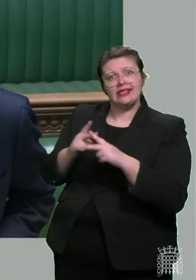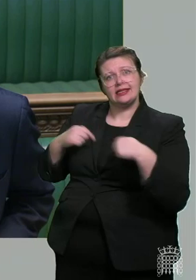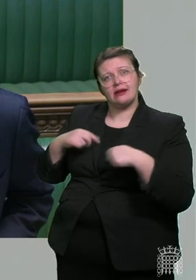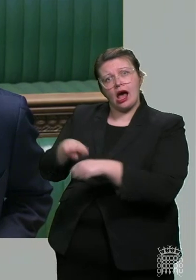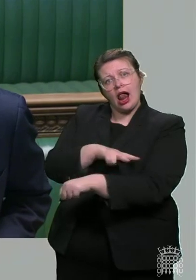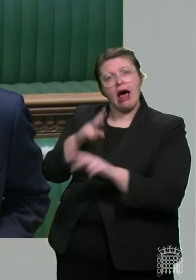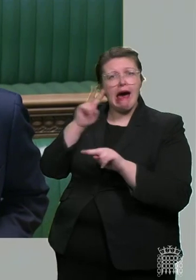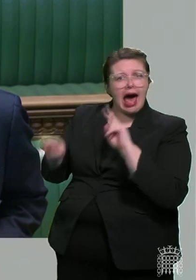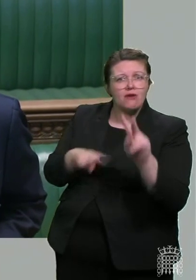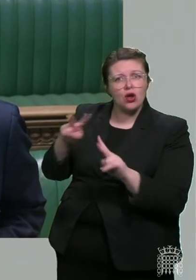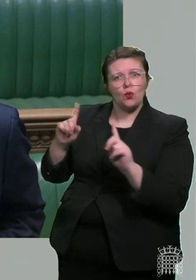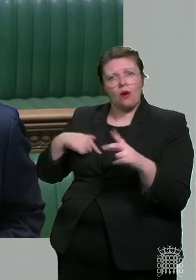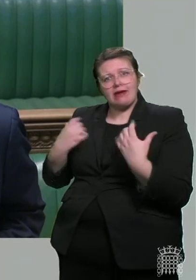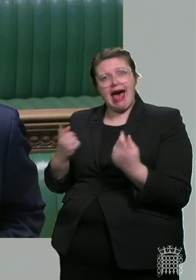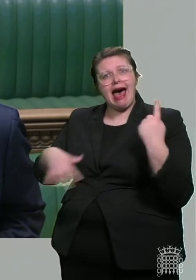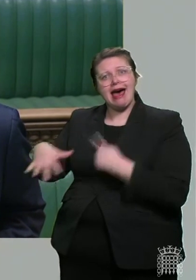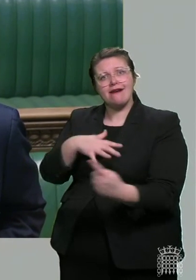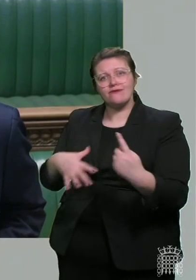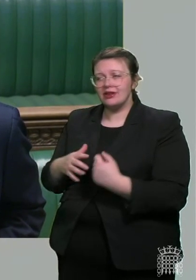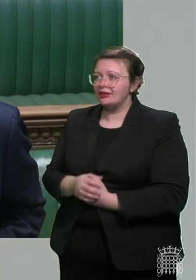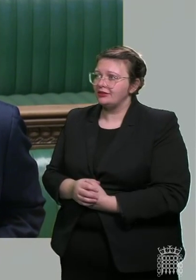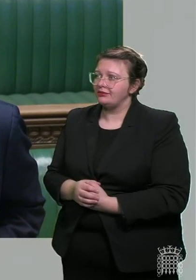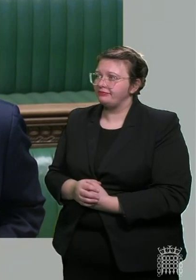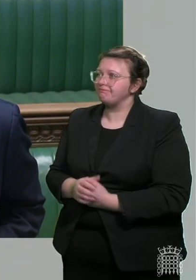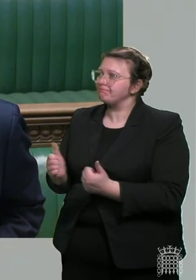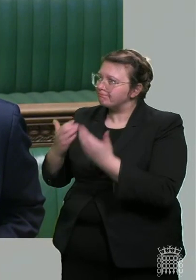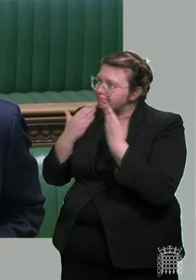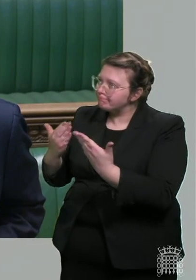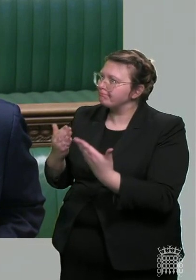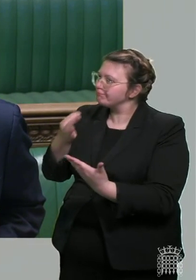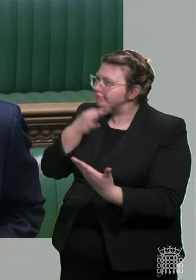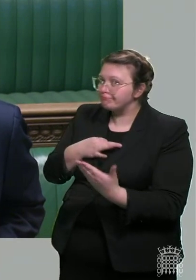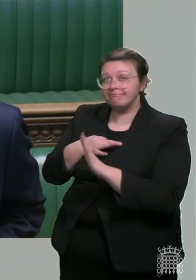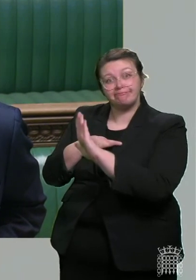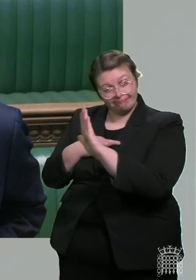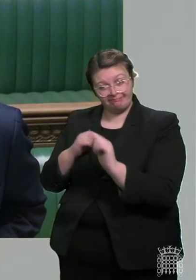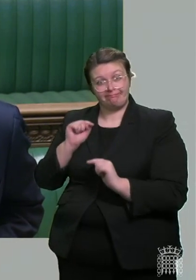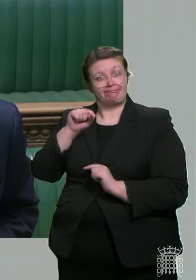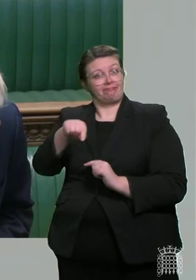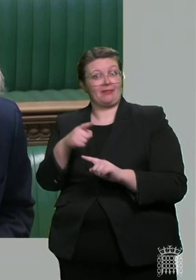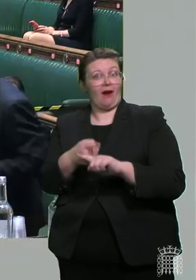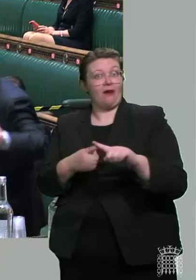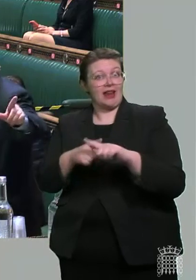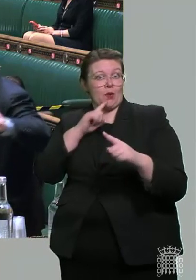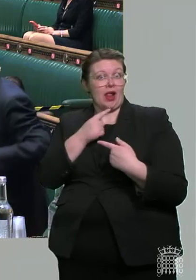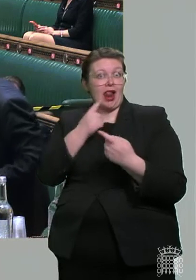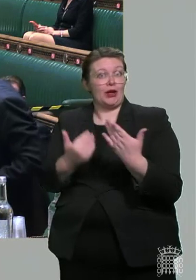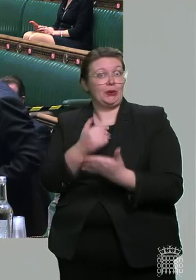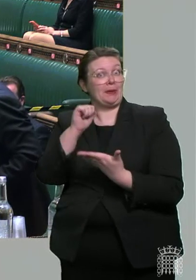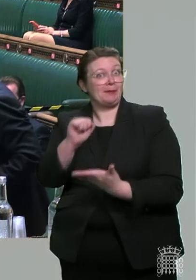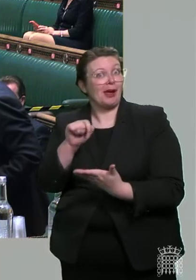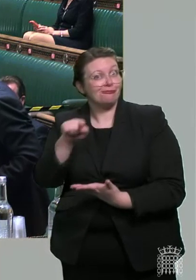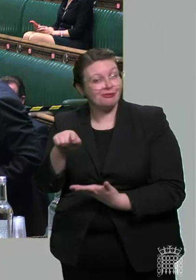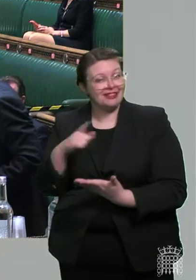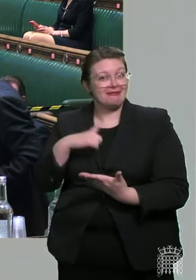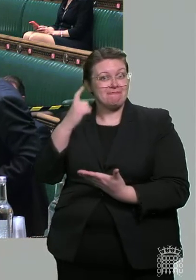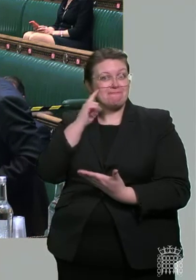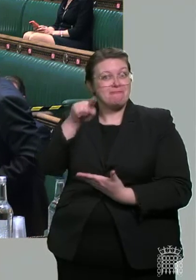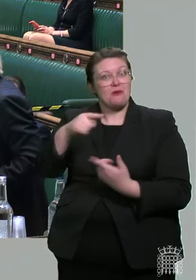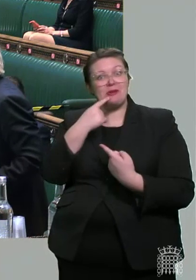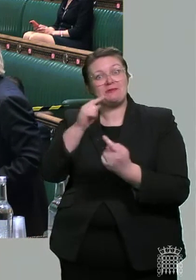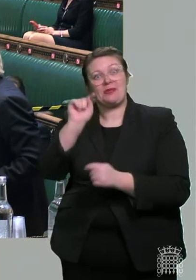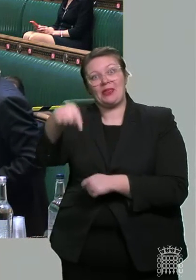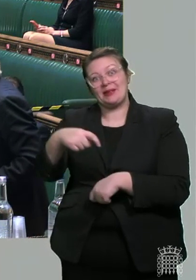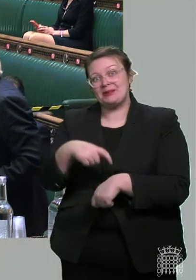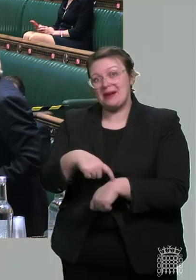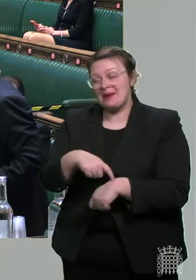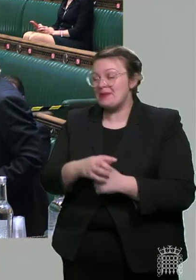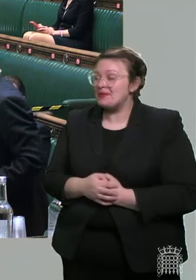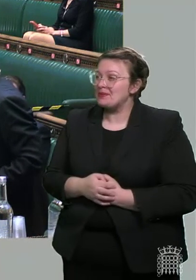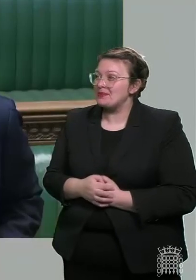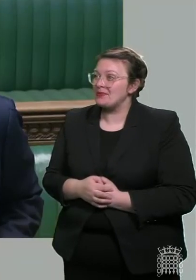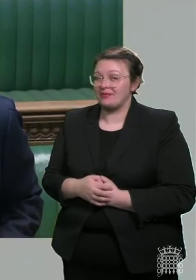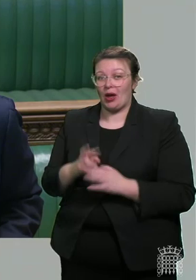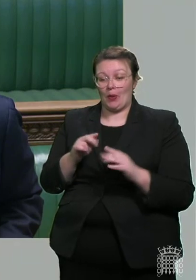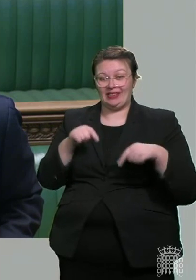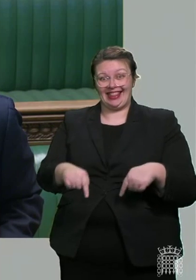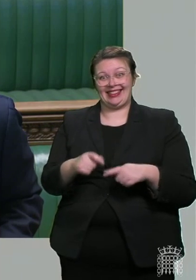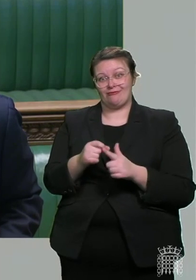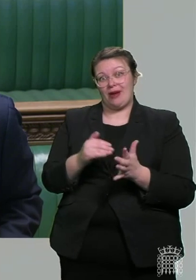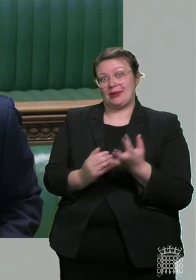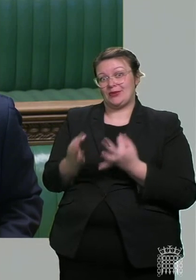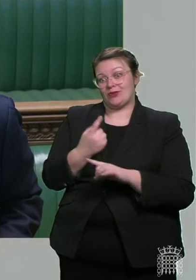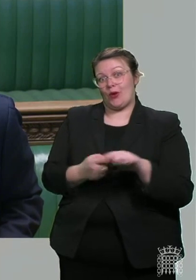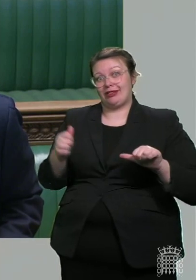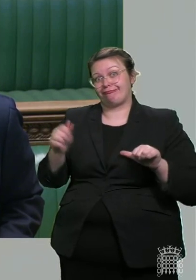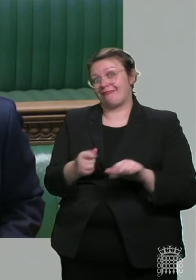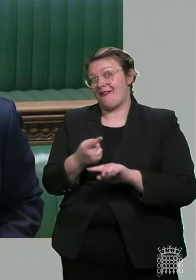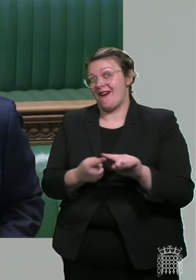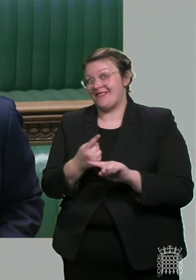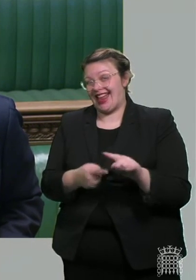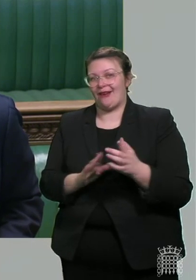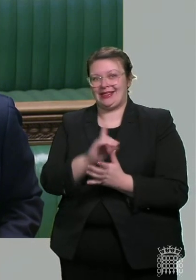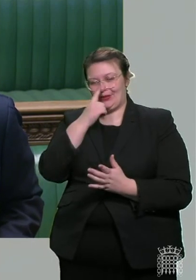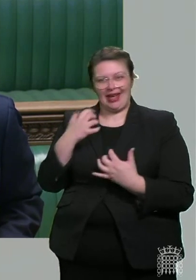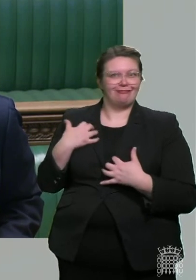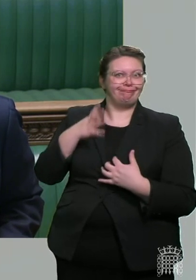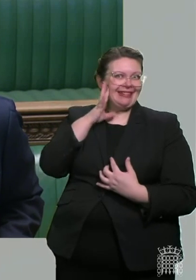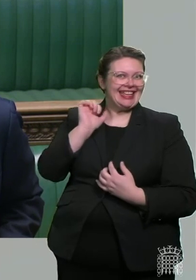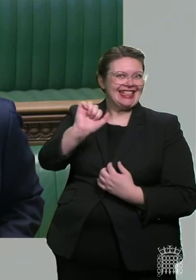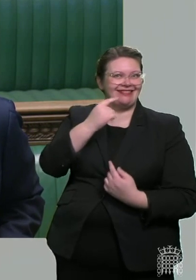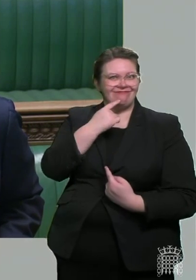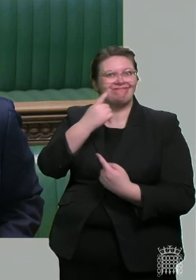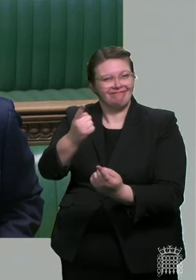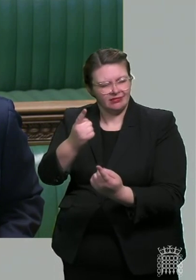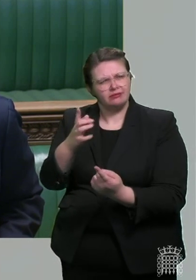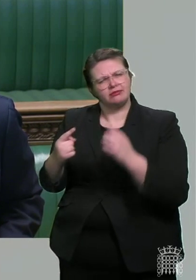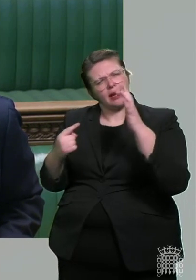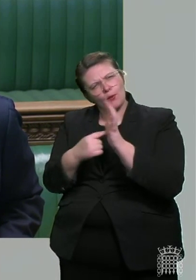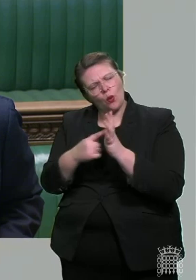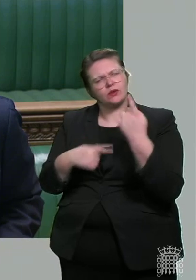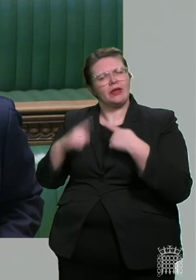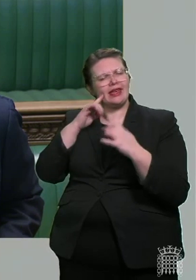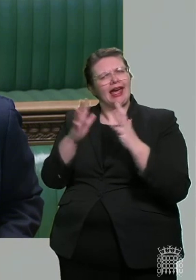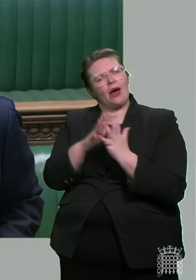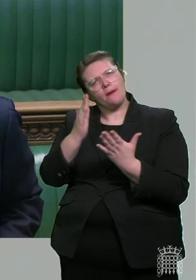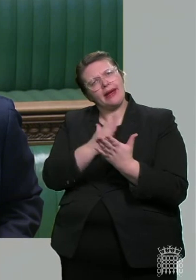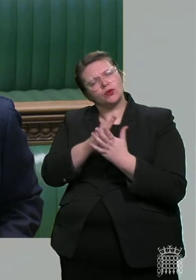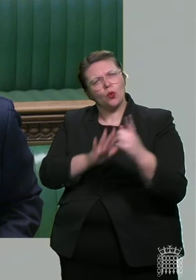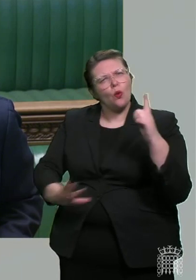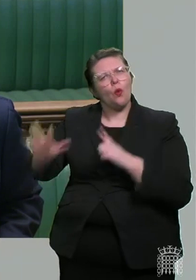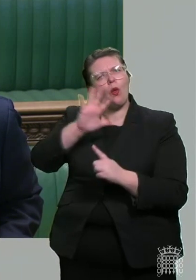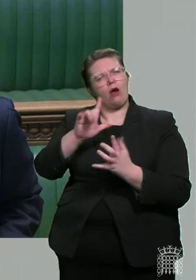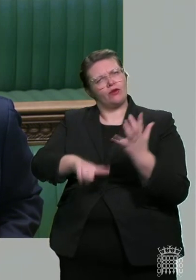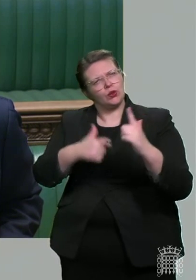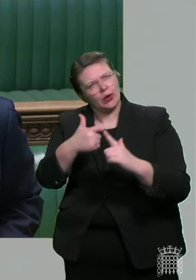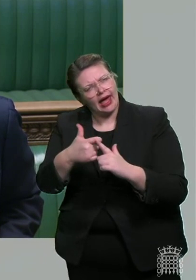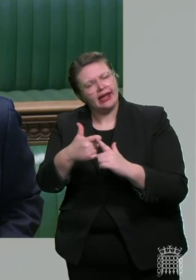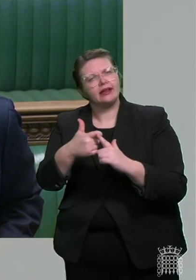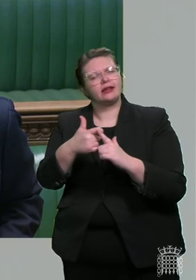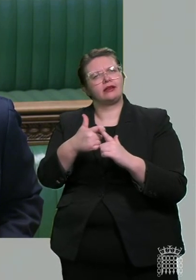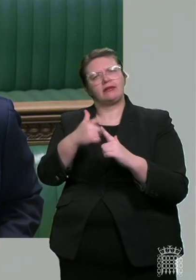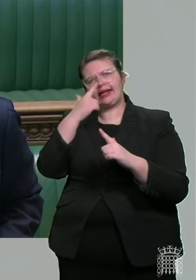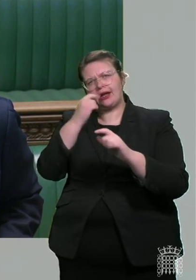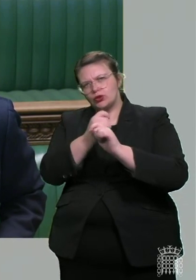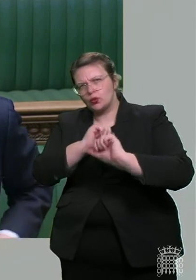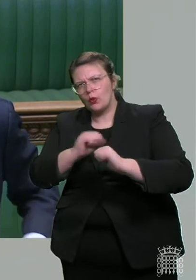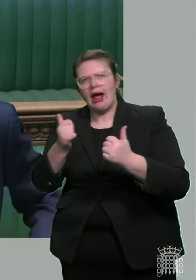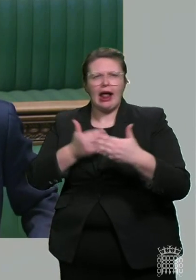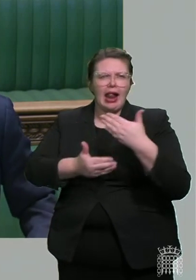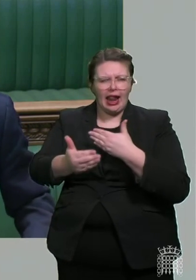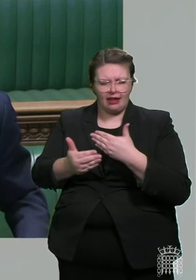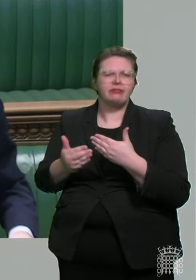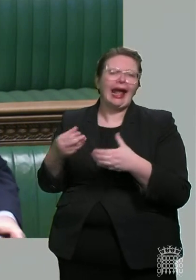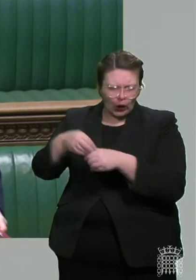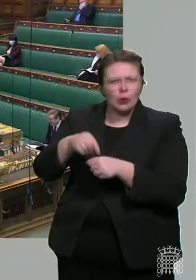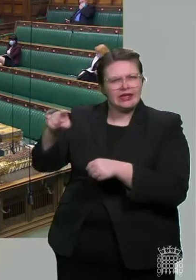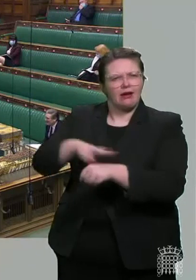He will hear more in just half an hour or so—let us try to keep it to half an hour, Mr Speaker—from the Chancellor about how exactly we intend to make sure we build back better across the whole of this country and unleash the tremendous potential of the whole of the United Kingdom, including of course Carlisle, which he